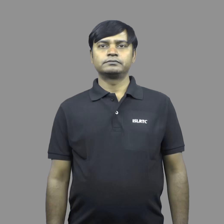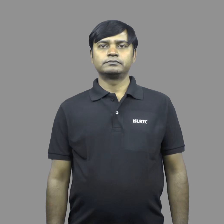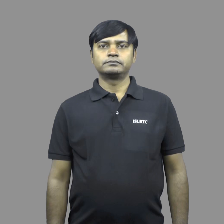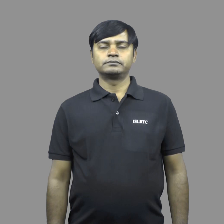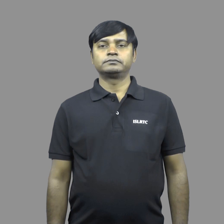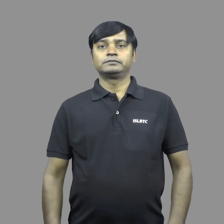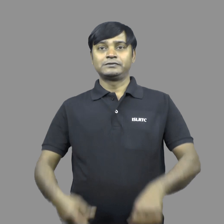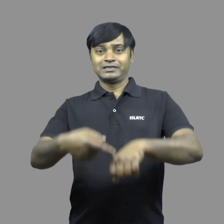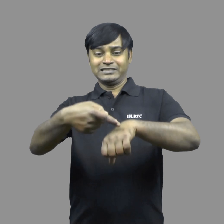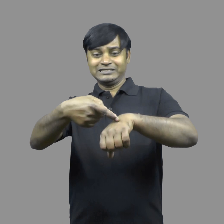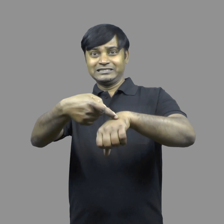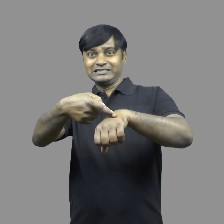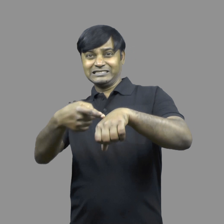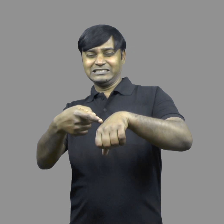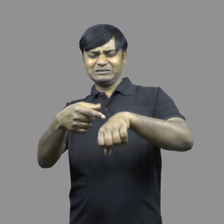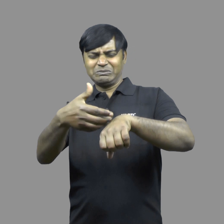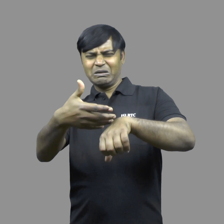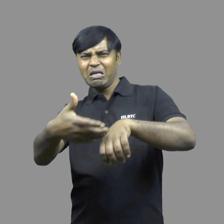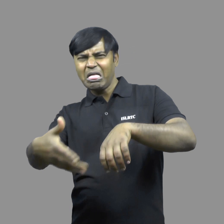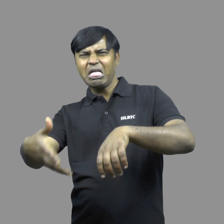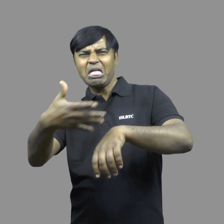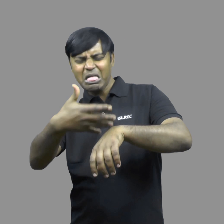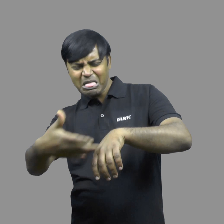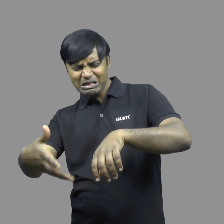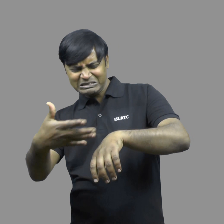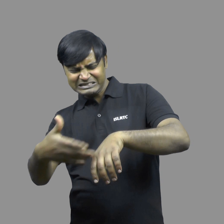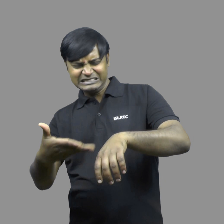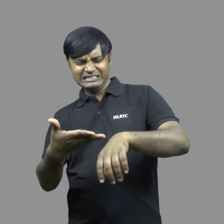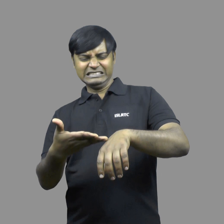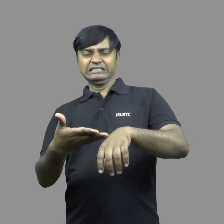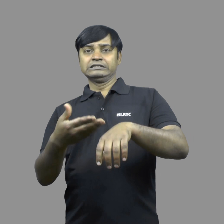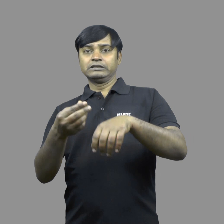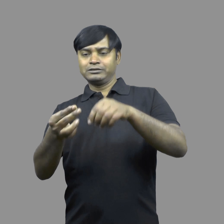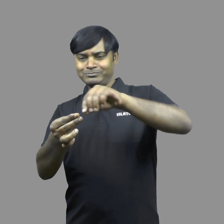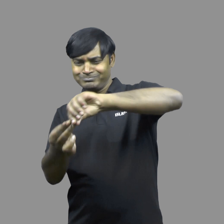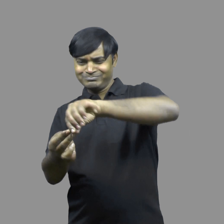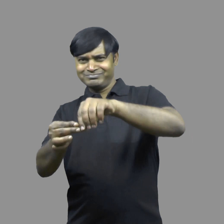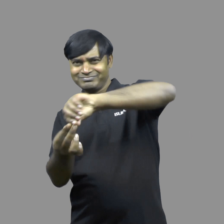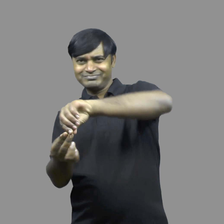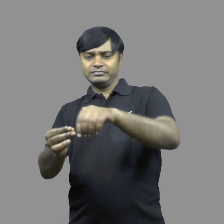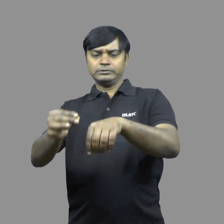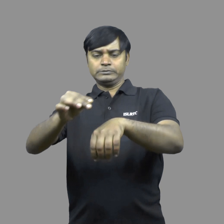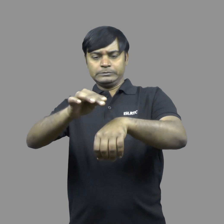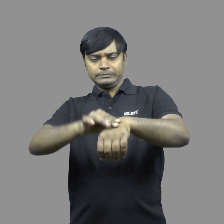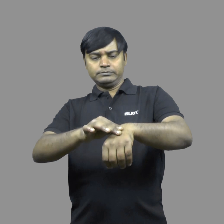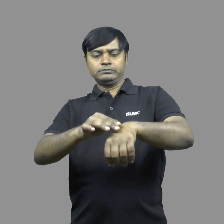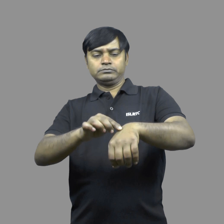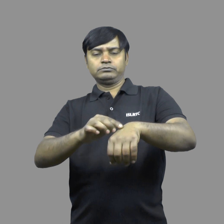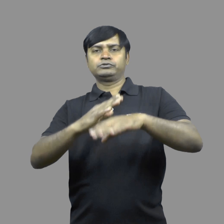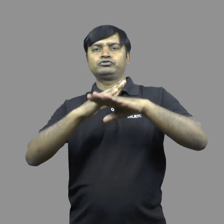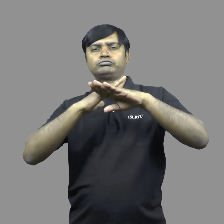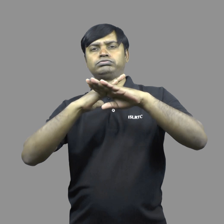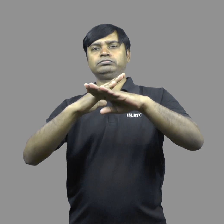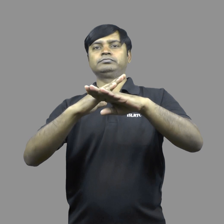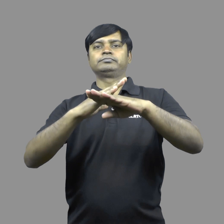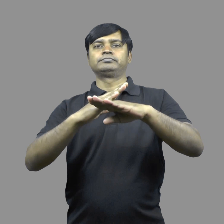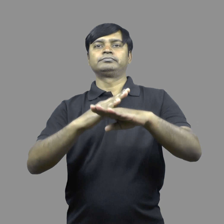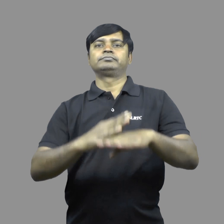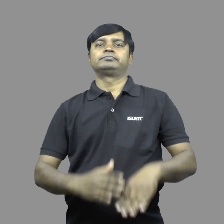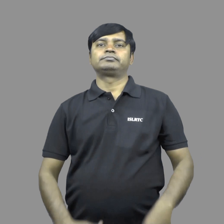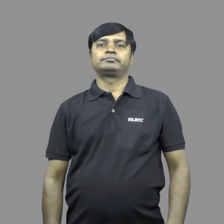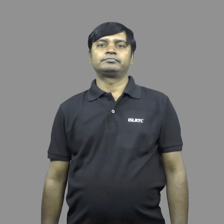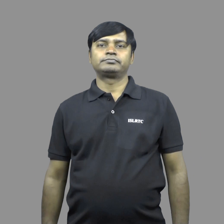Antiseptic